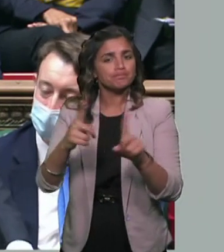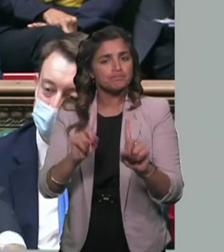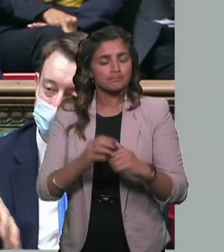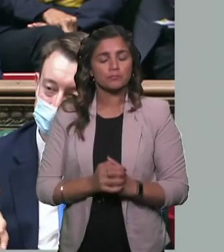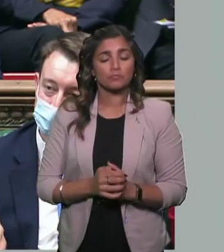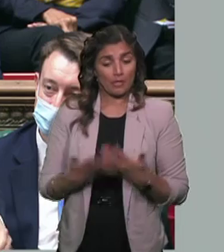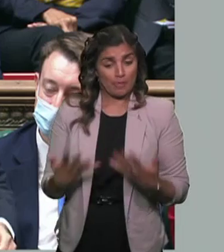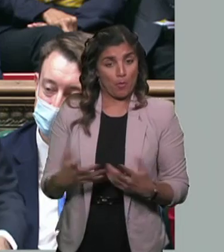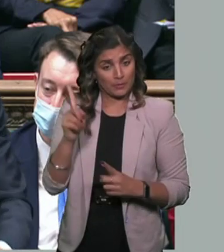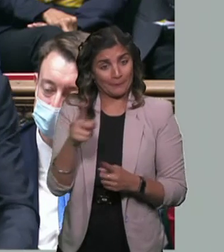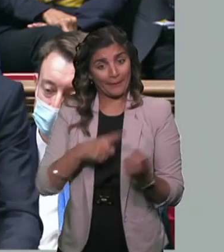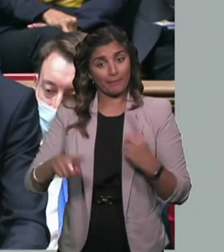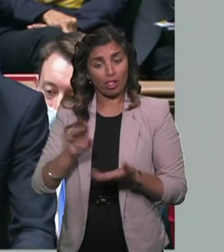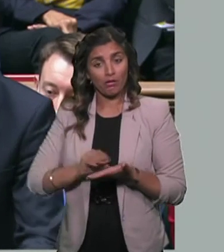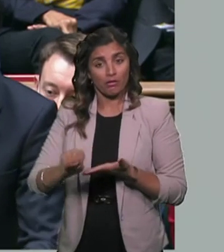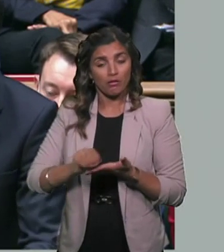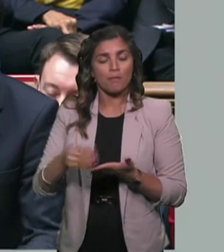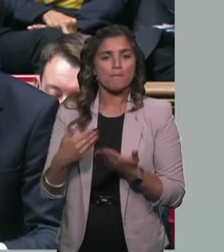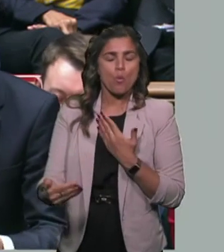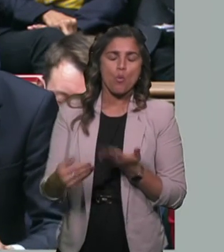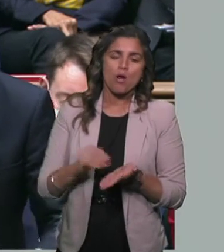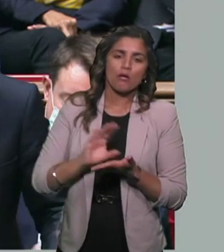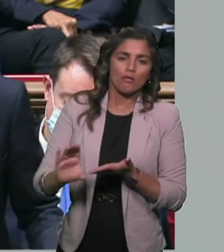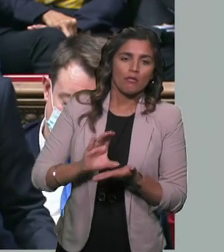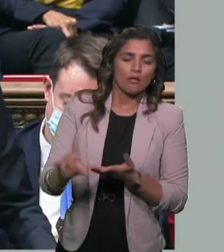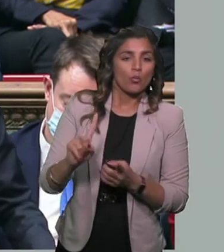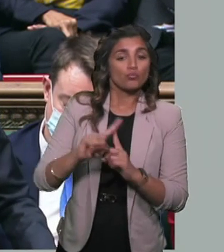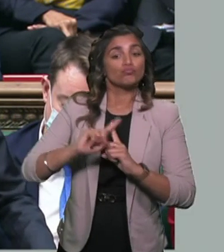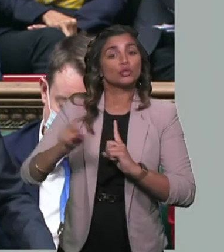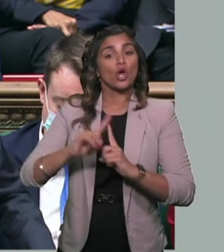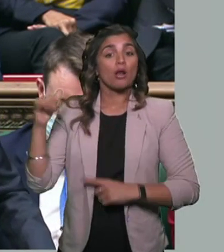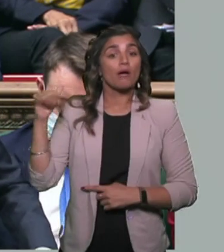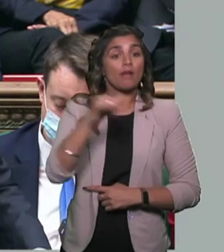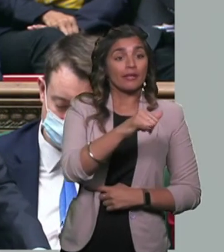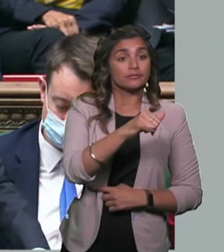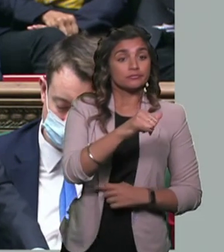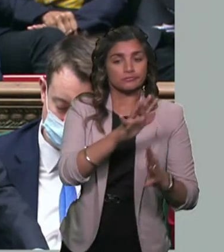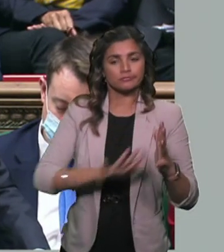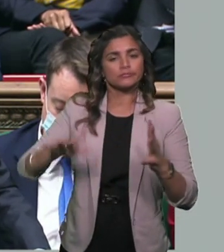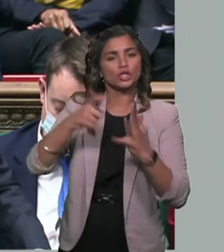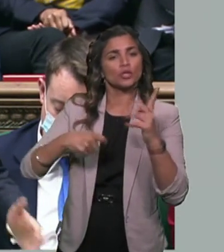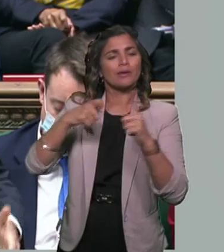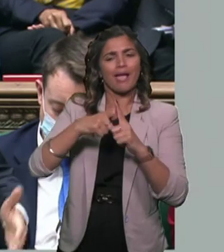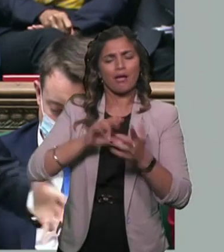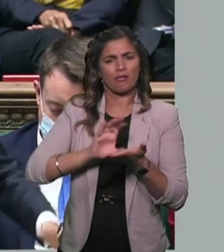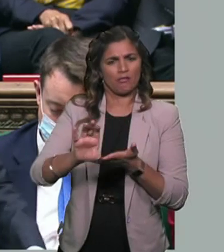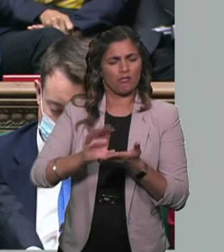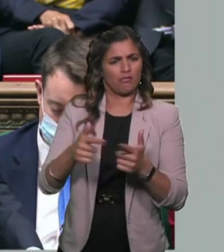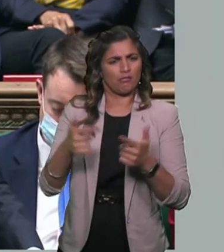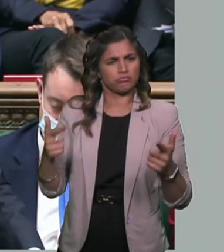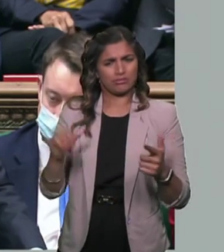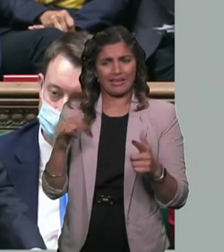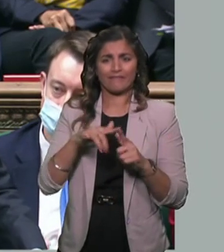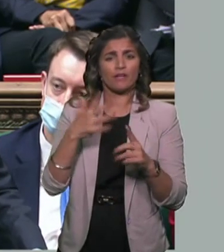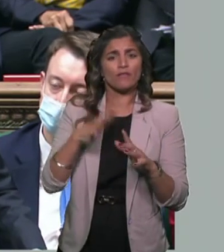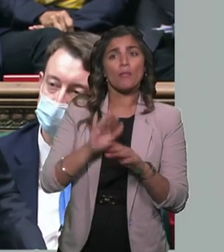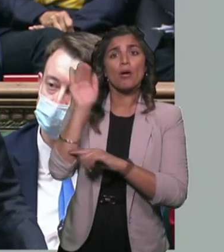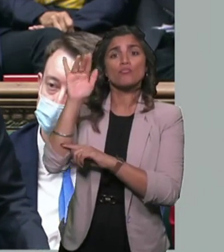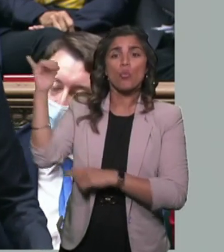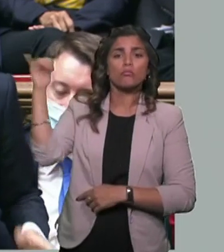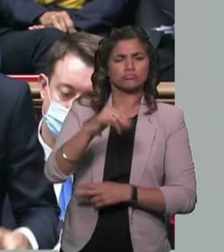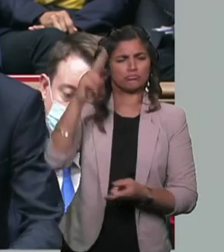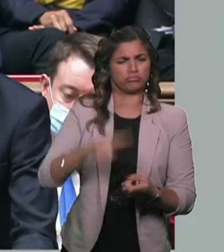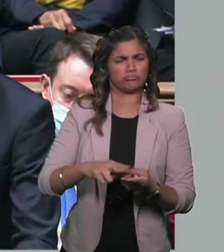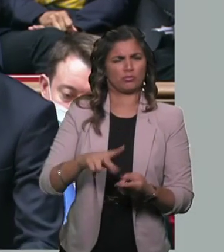Right now, people pay more for return flights within and between the four nations of the United Kingdom than they do when flying home from abroad.